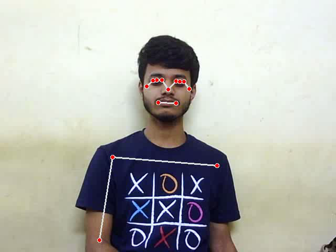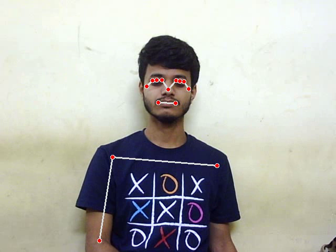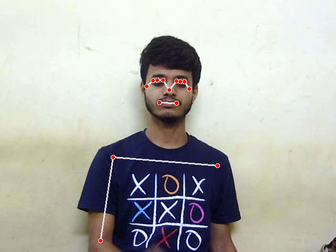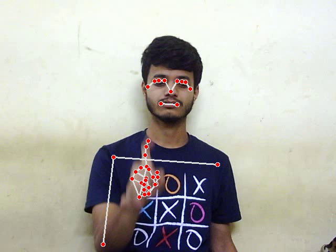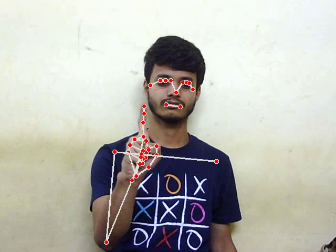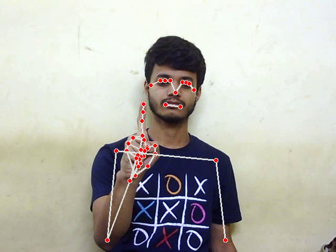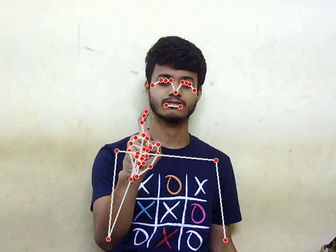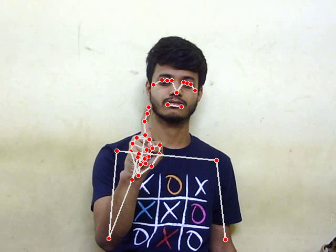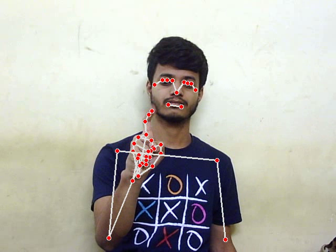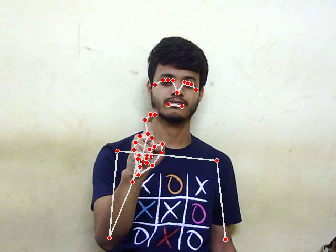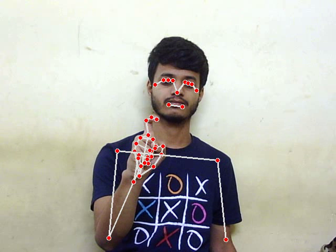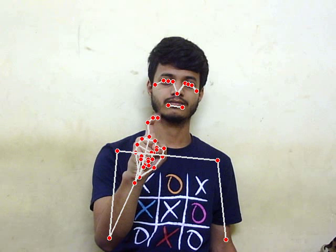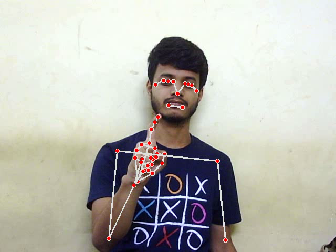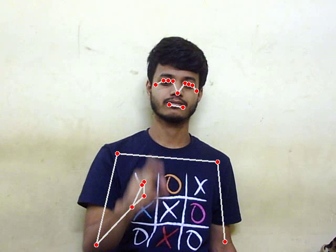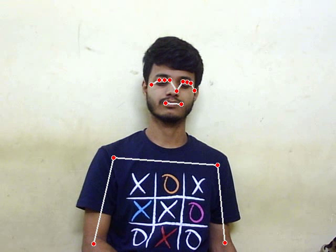question